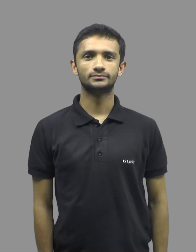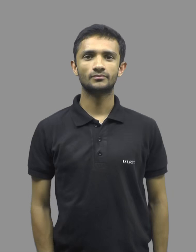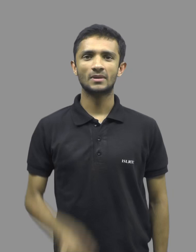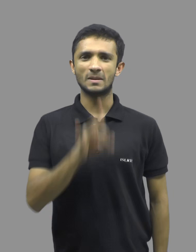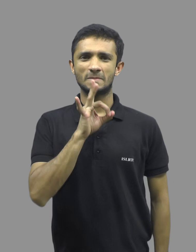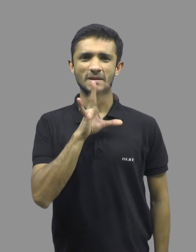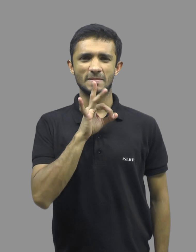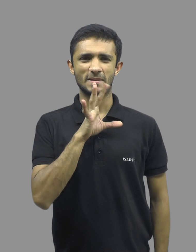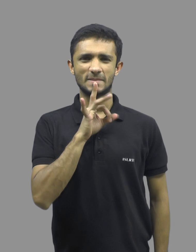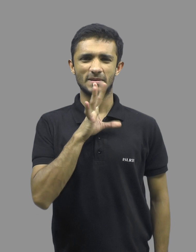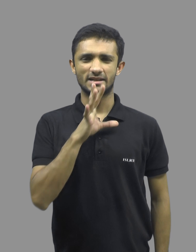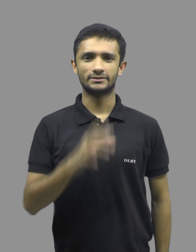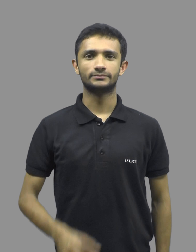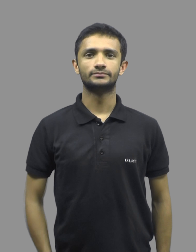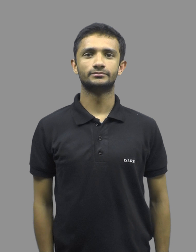Pain